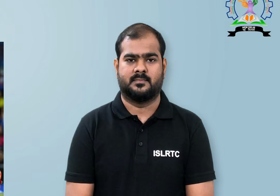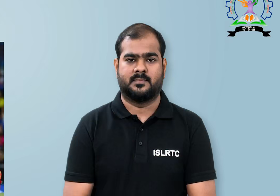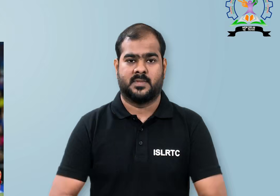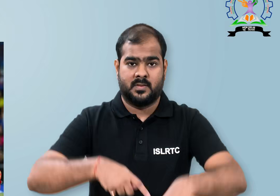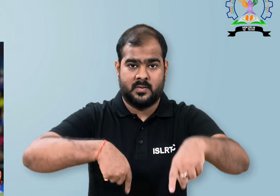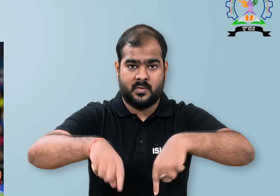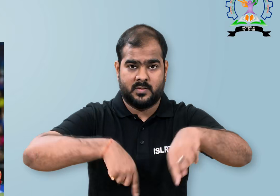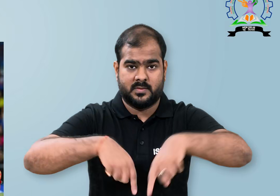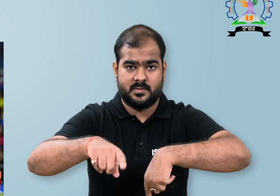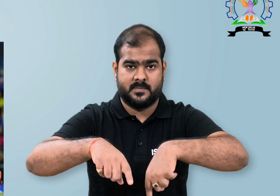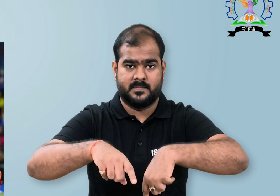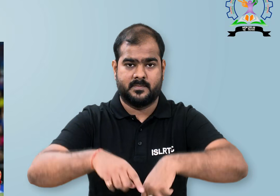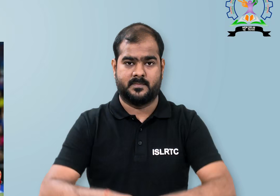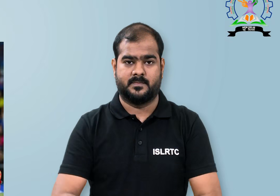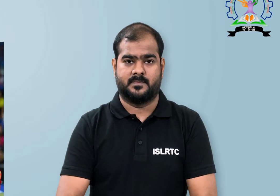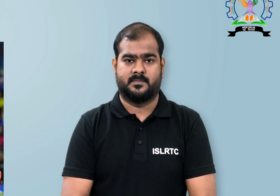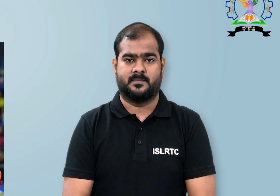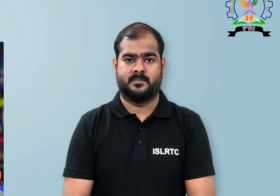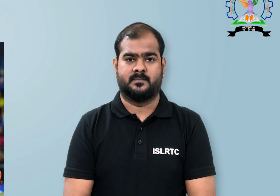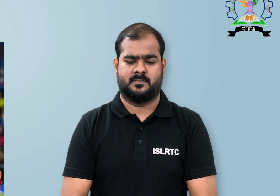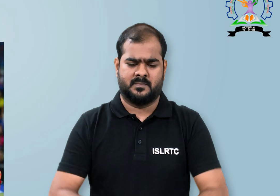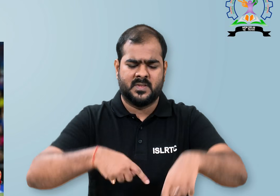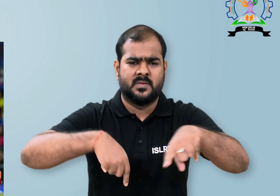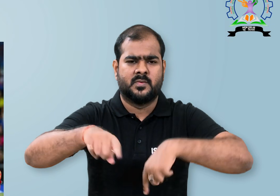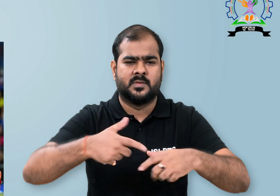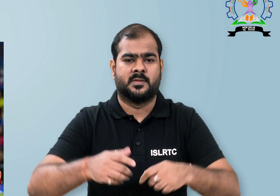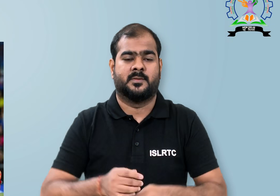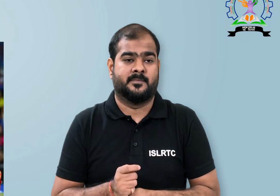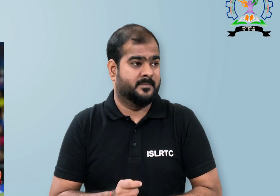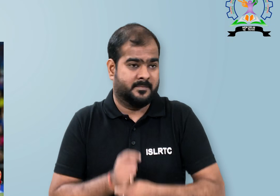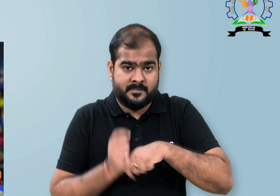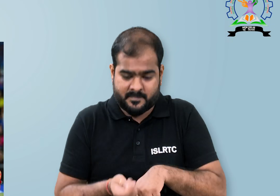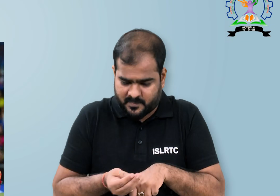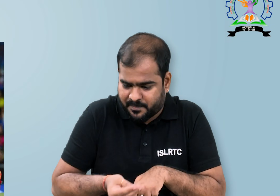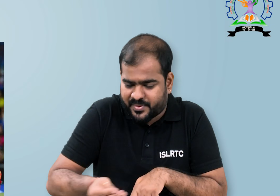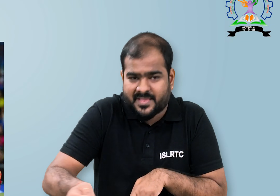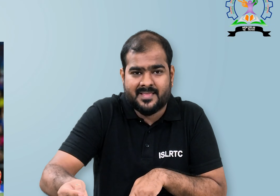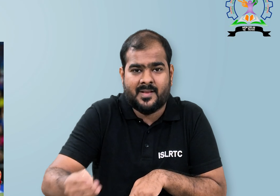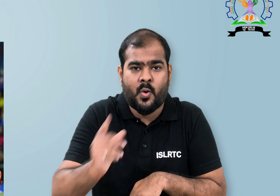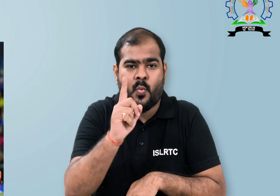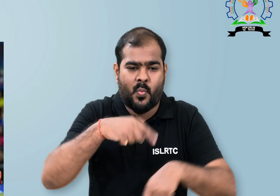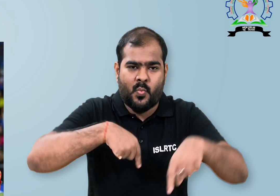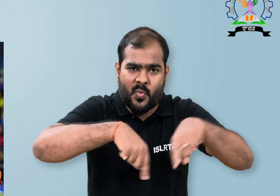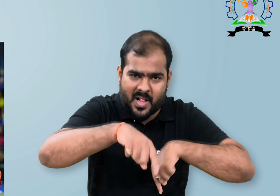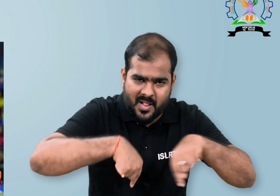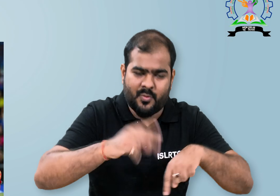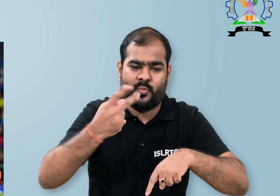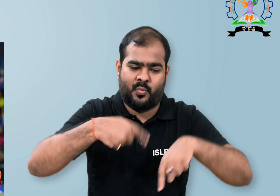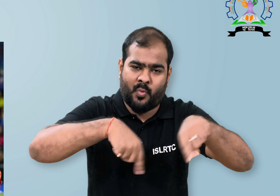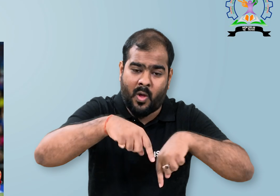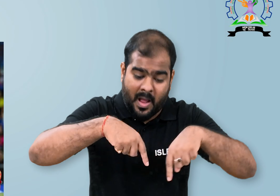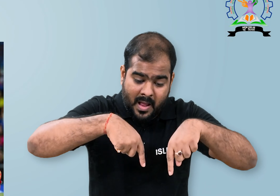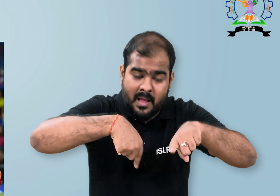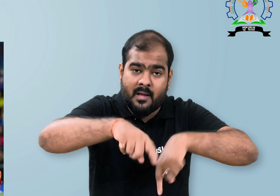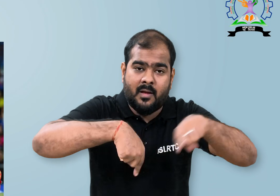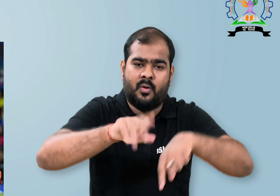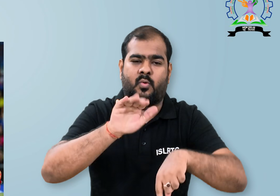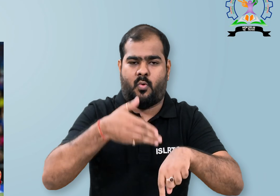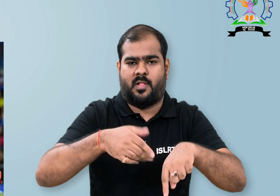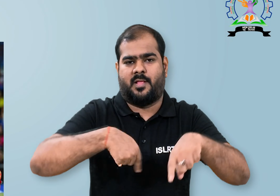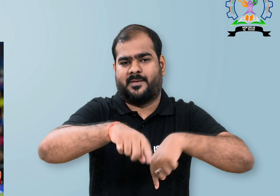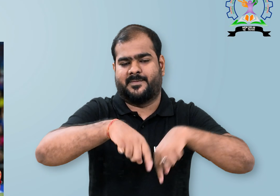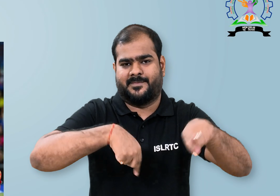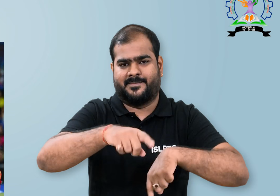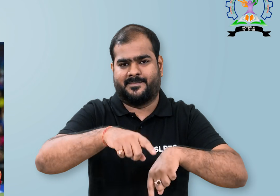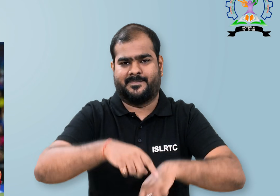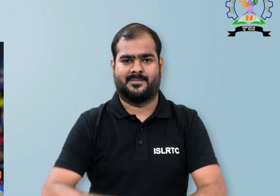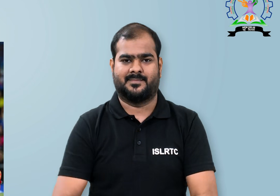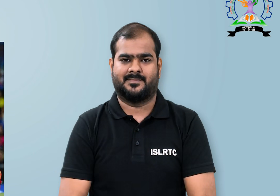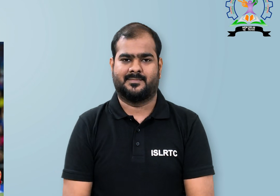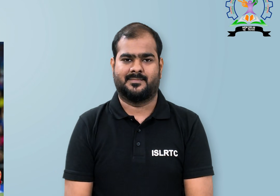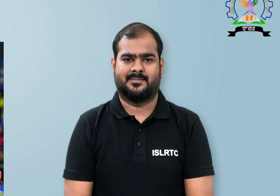Run A run is the unit of scoring in cricket.